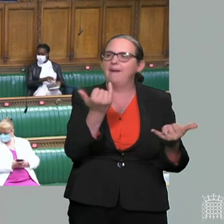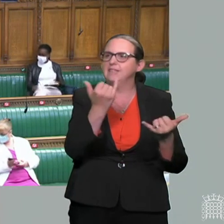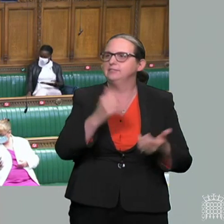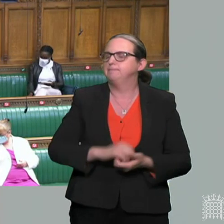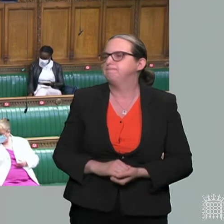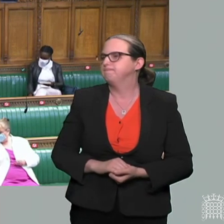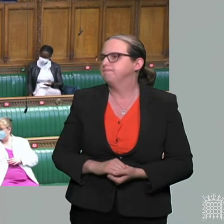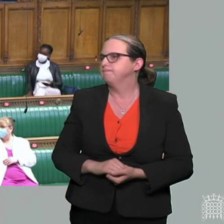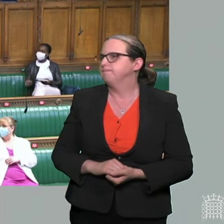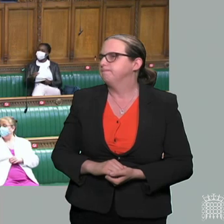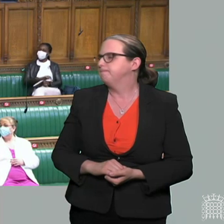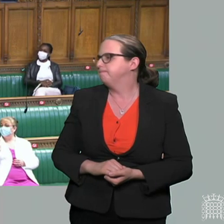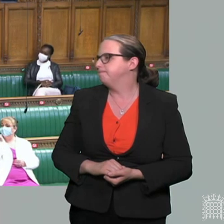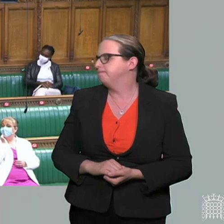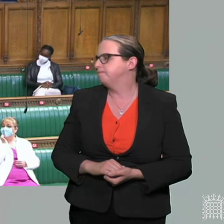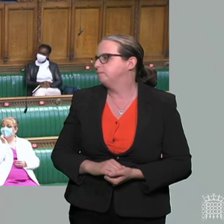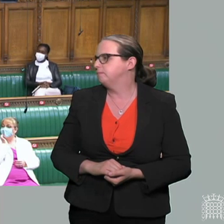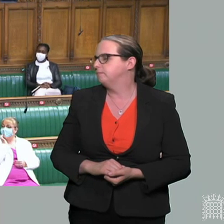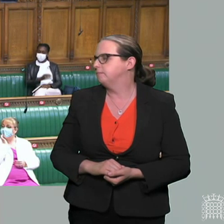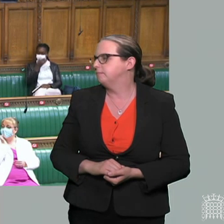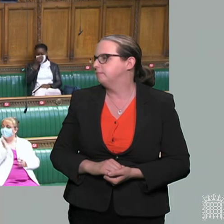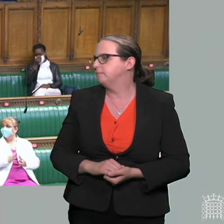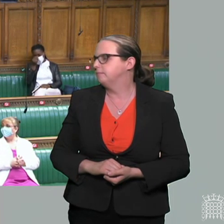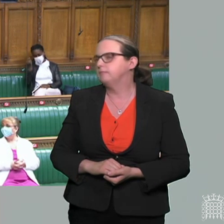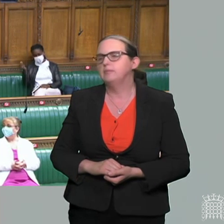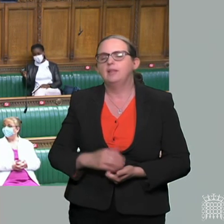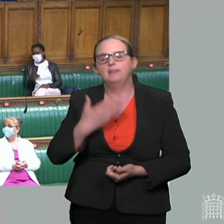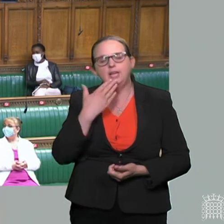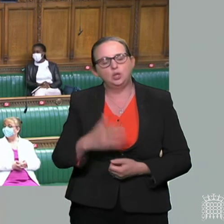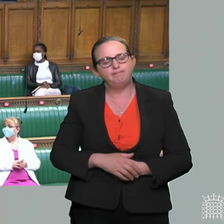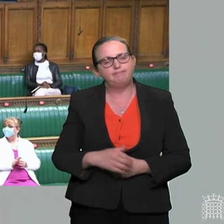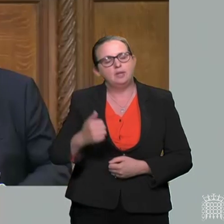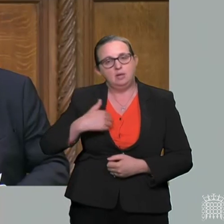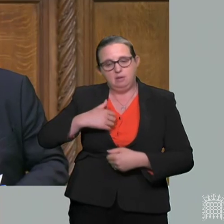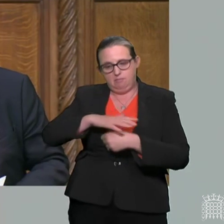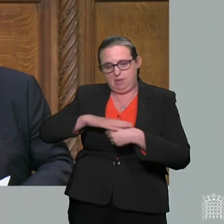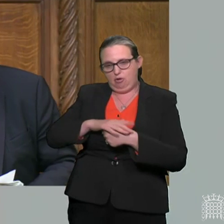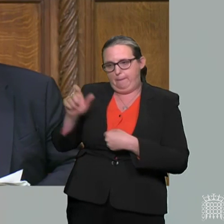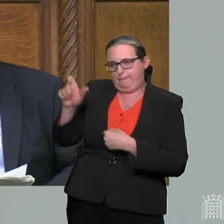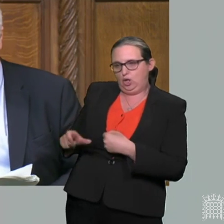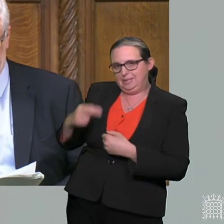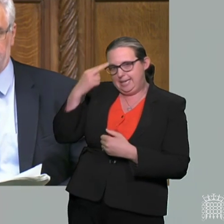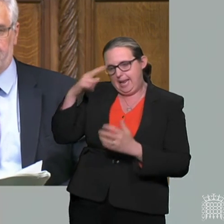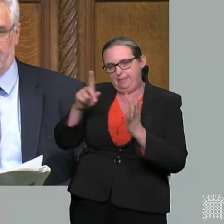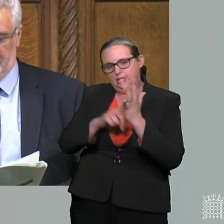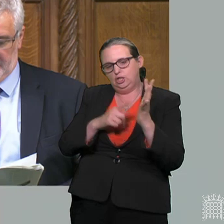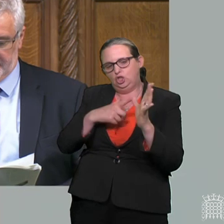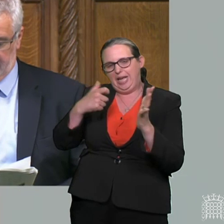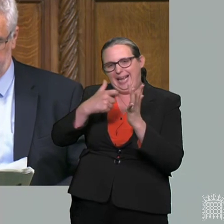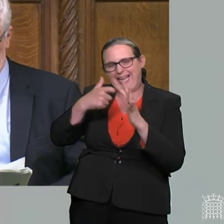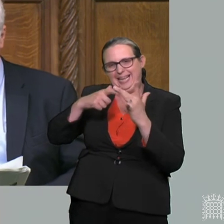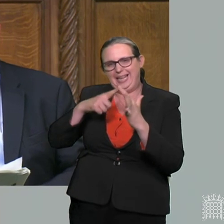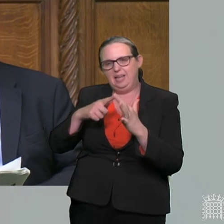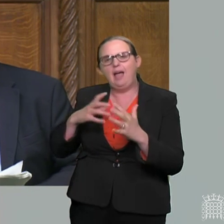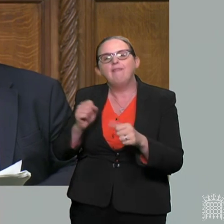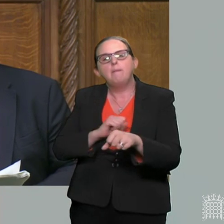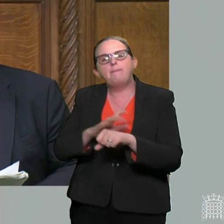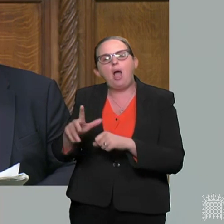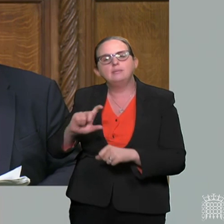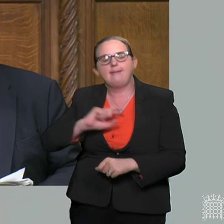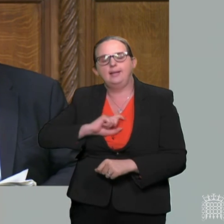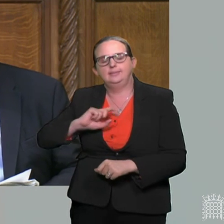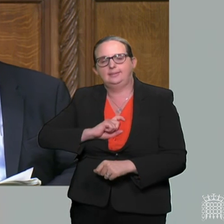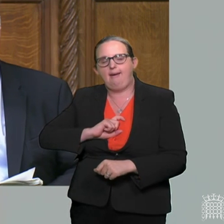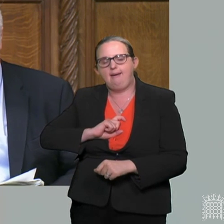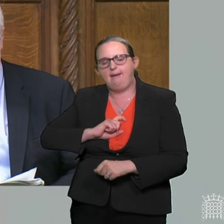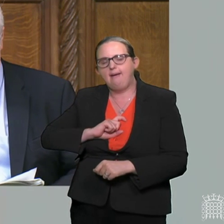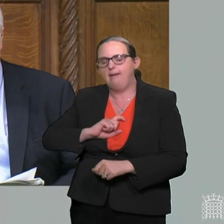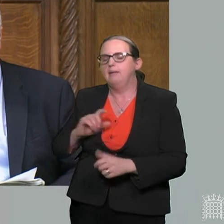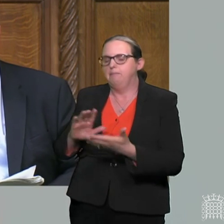Clive EffordMy constituent Jacqui Davies was diagnosed in April with a type of blood cancer that prevents her immune system from developing antibodies against covid.